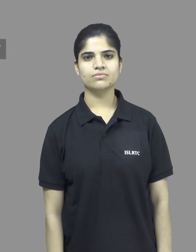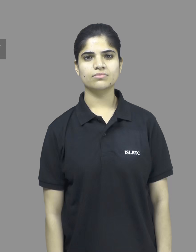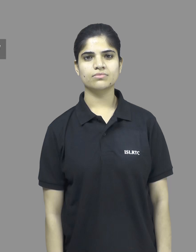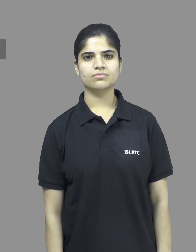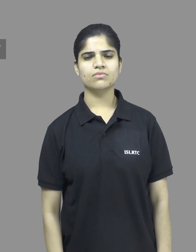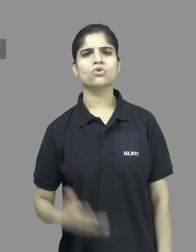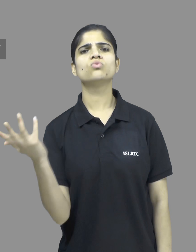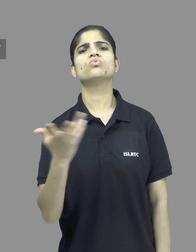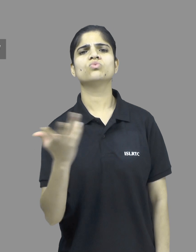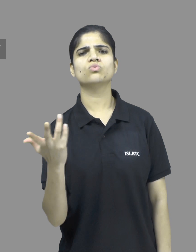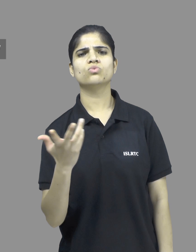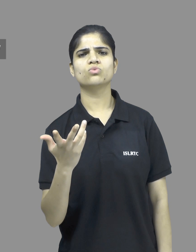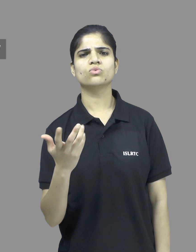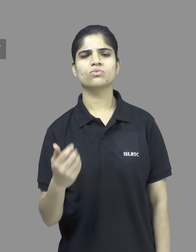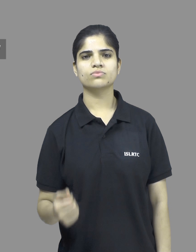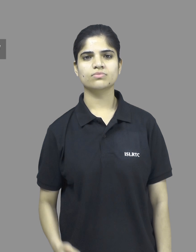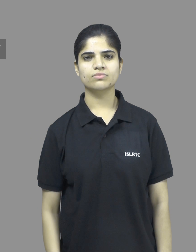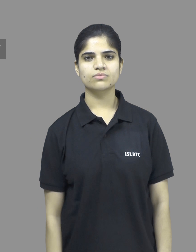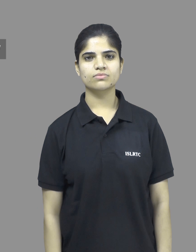Why